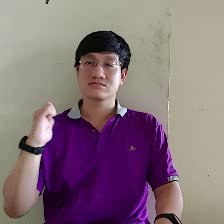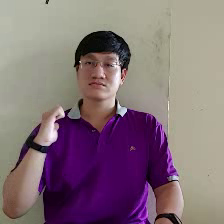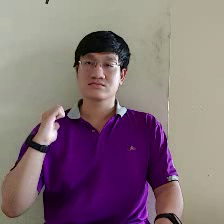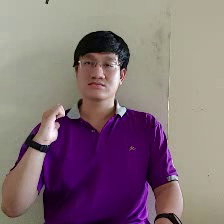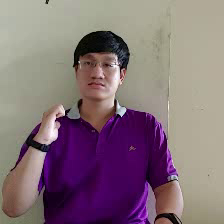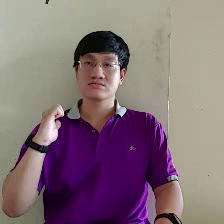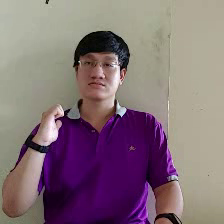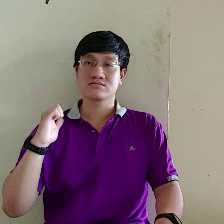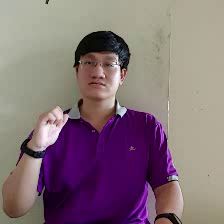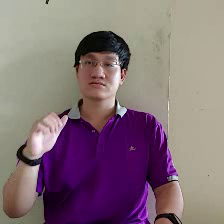Nghỉ ngơi